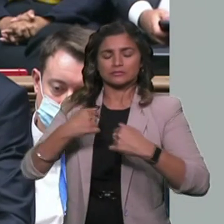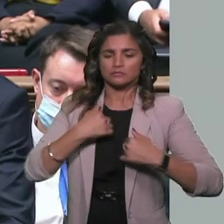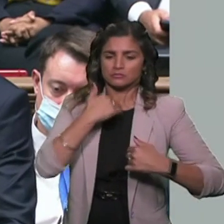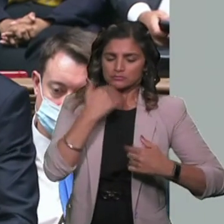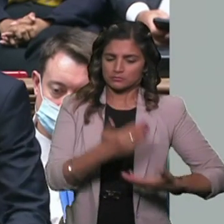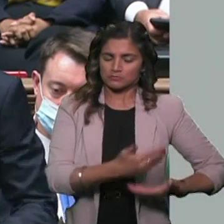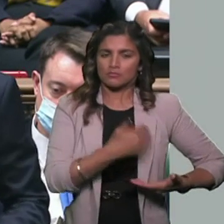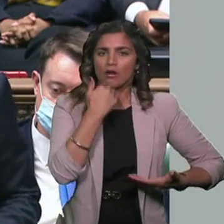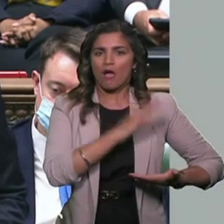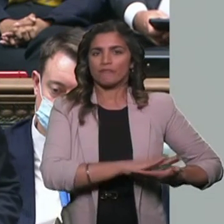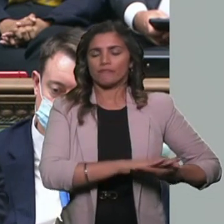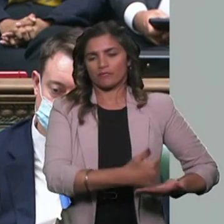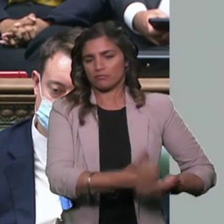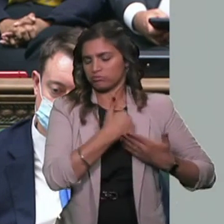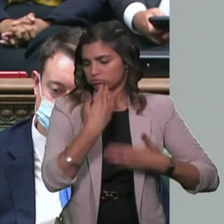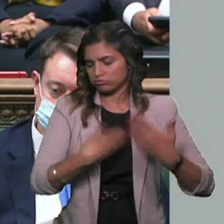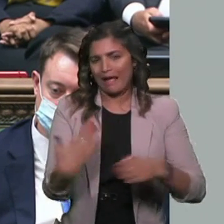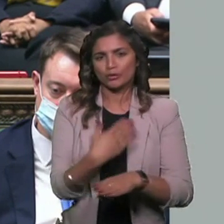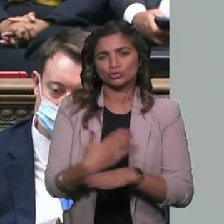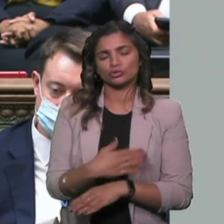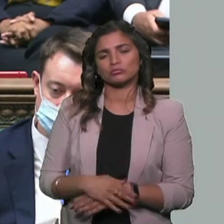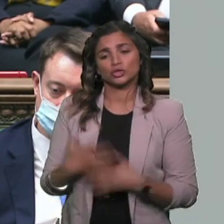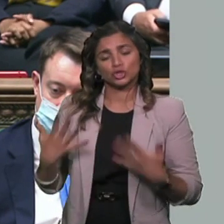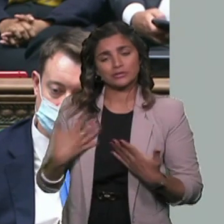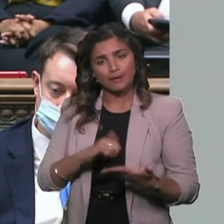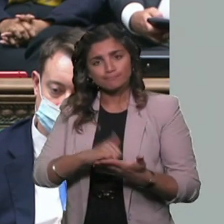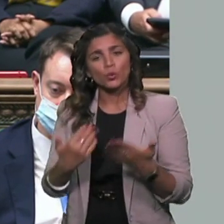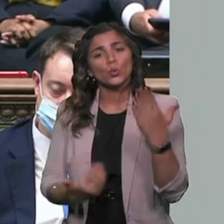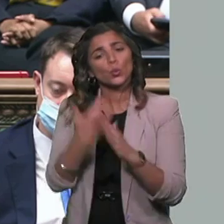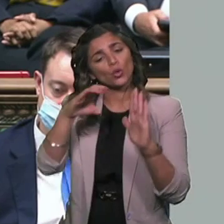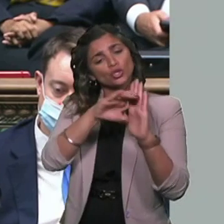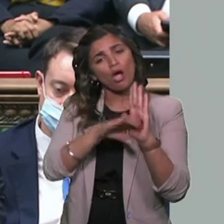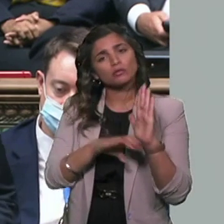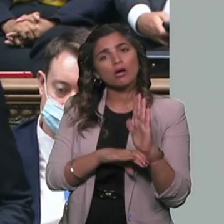Today I am publishing a new charter for budget responsibility.